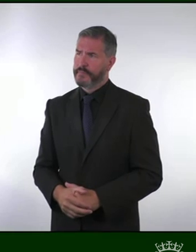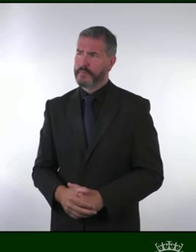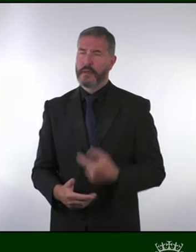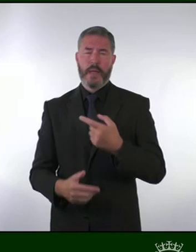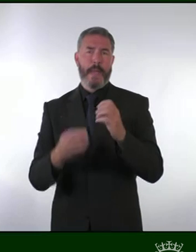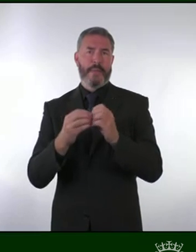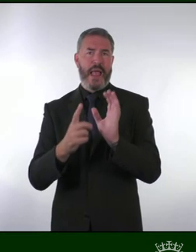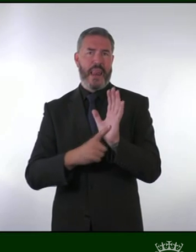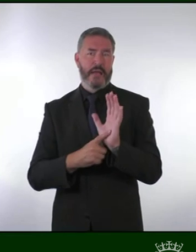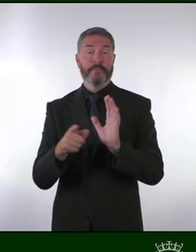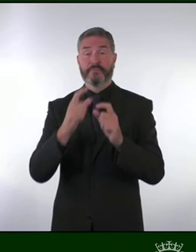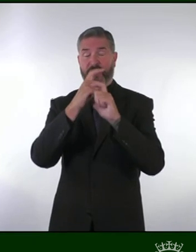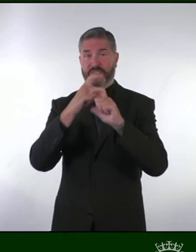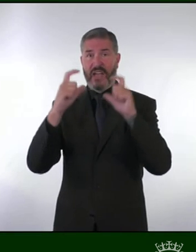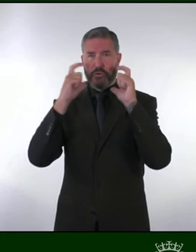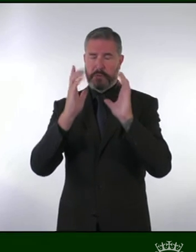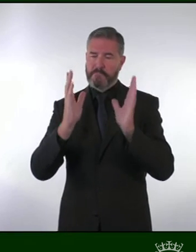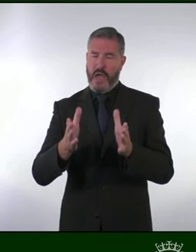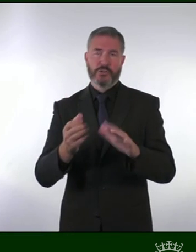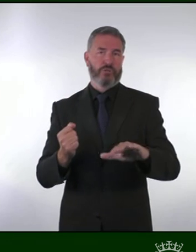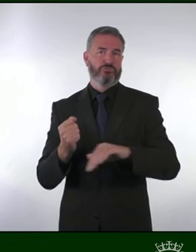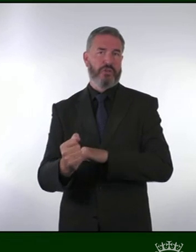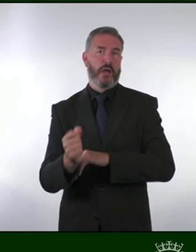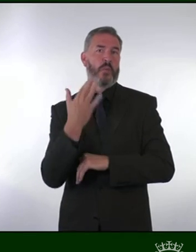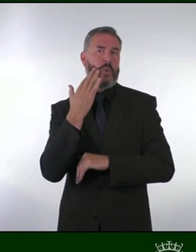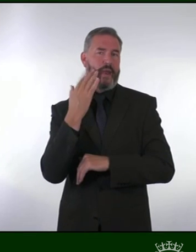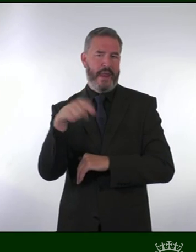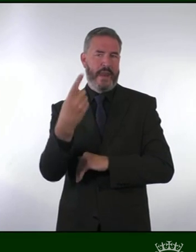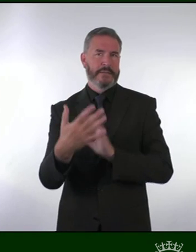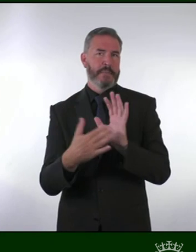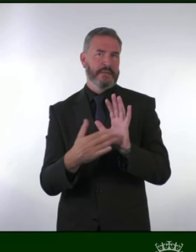Face coverings will become mandatory on public transport in Wales next Monday.